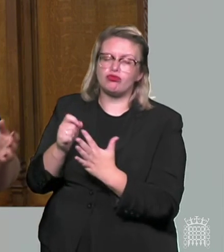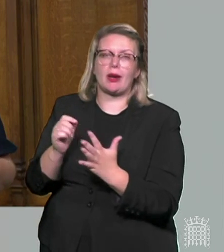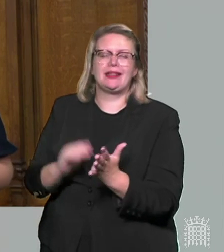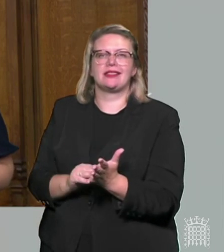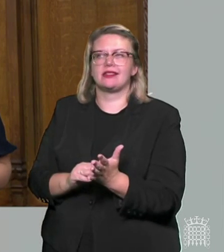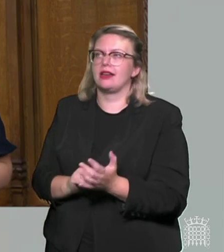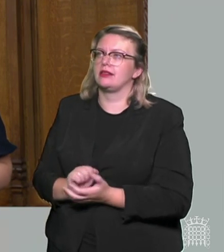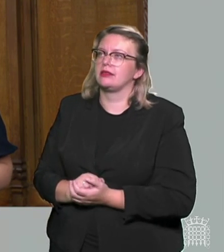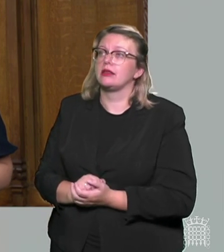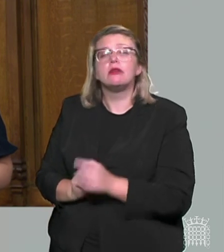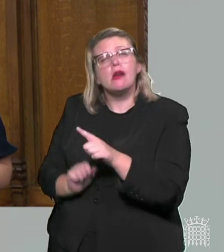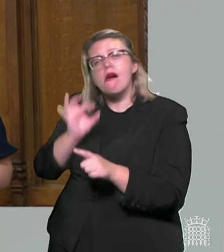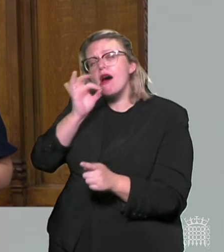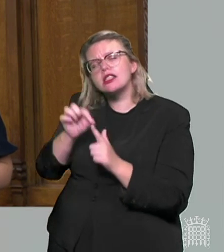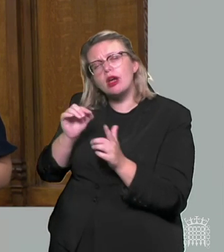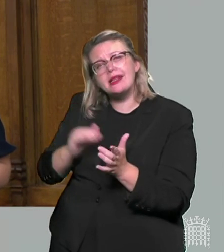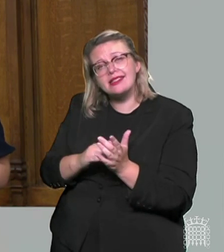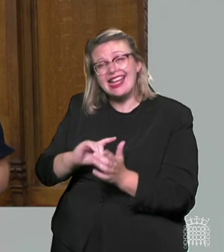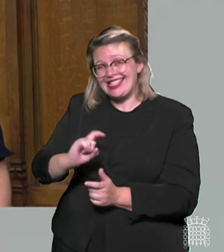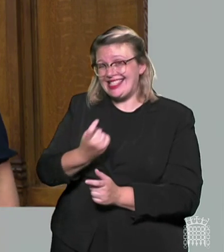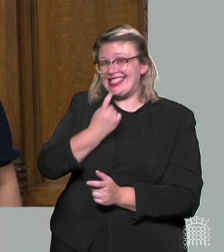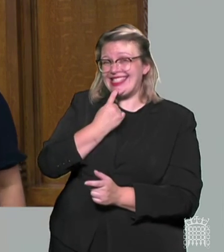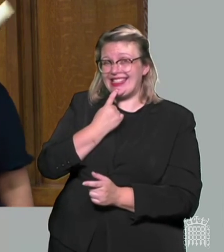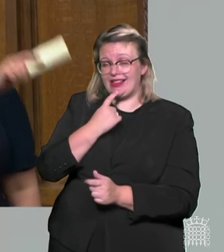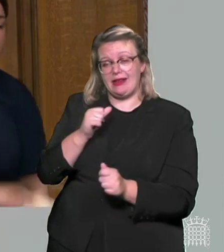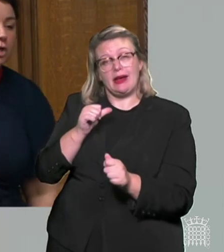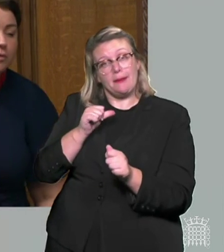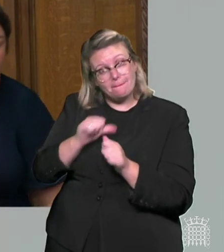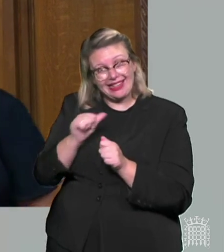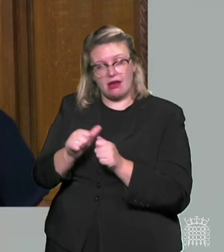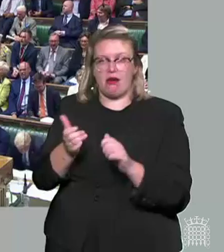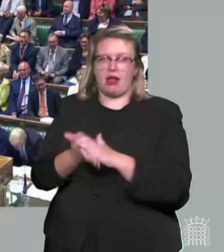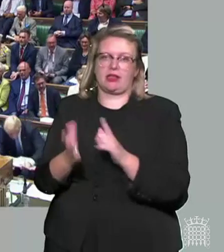Does he agree with me that the future of steel is always safest under a Conservative Government?